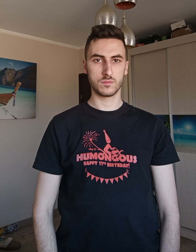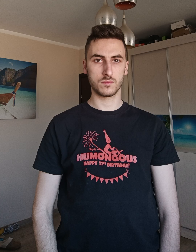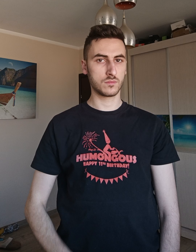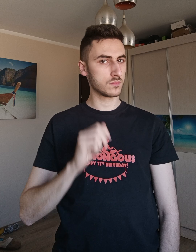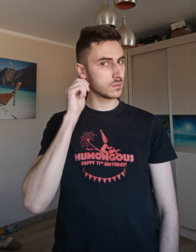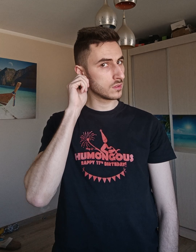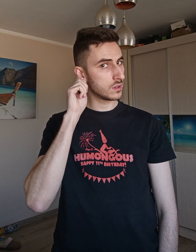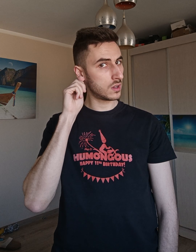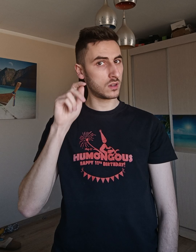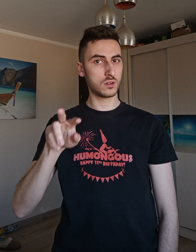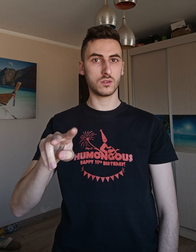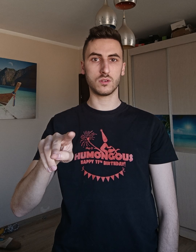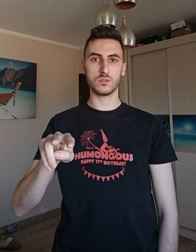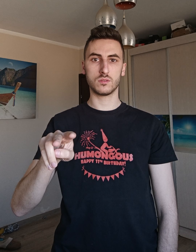אחות